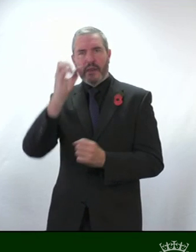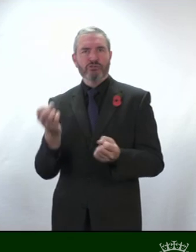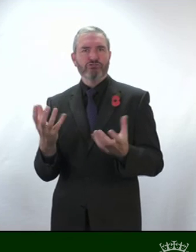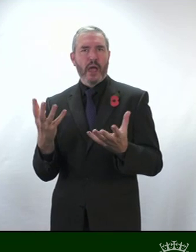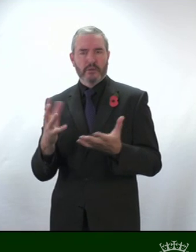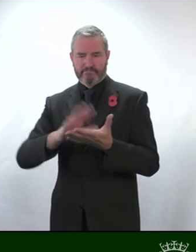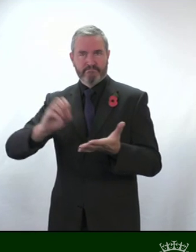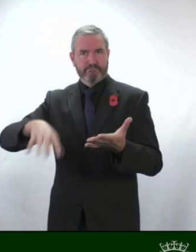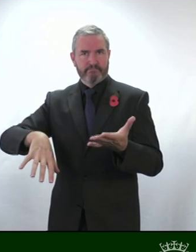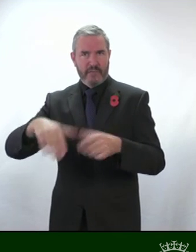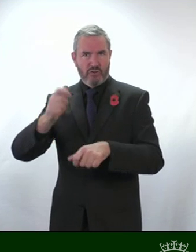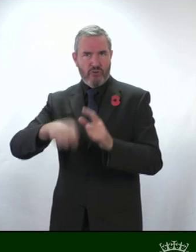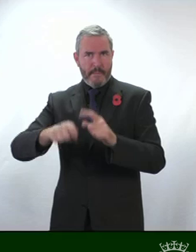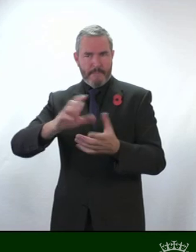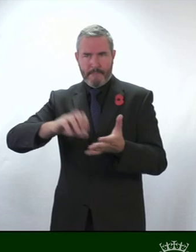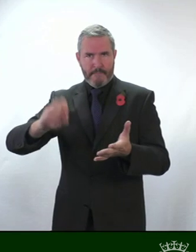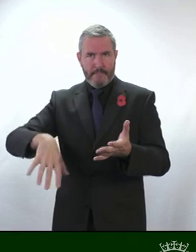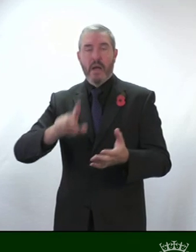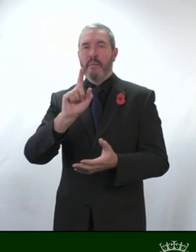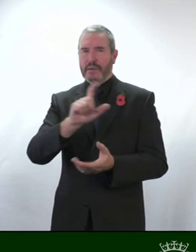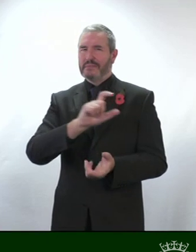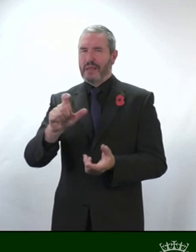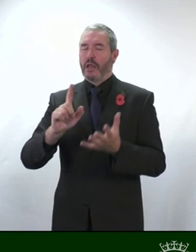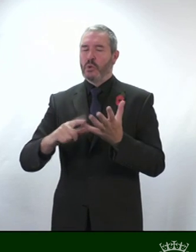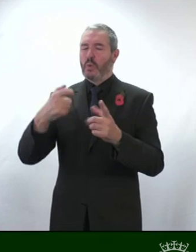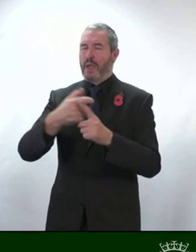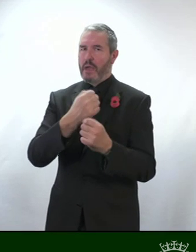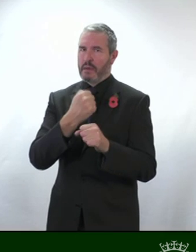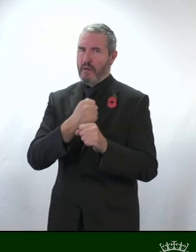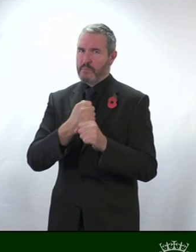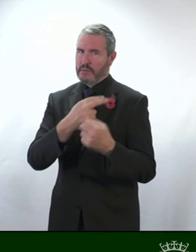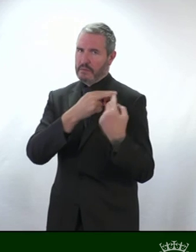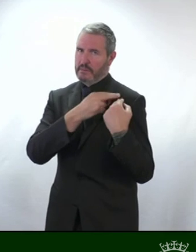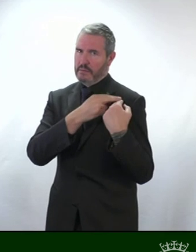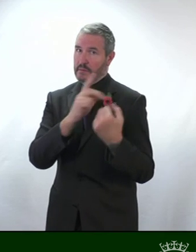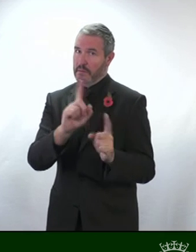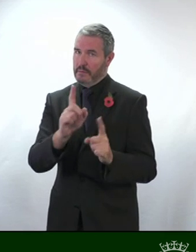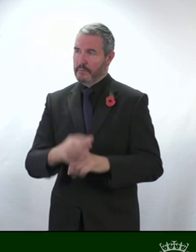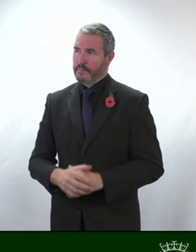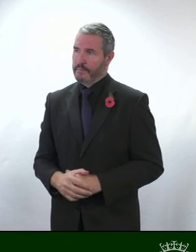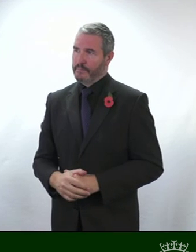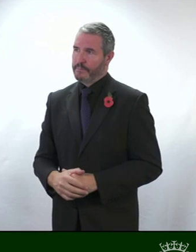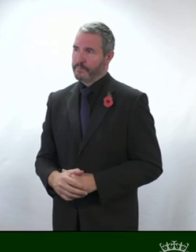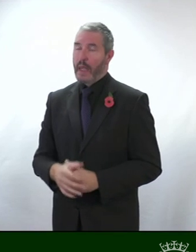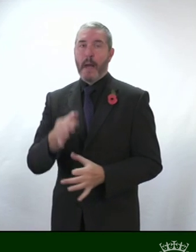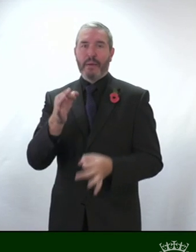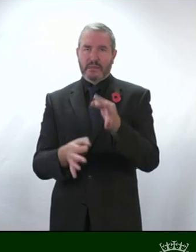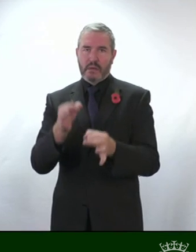There are still unanswered questions that fall within the remit of the UK Government, including issues relating to political interference.